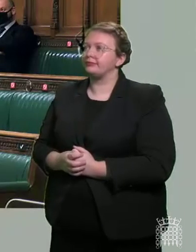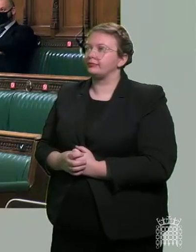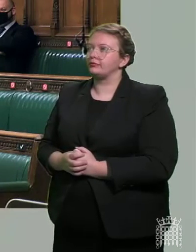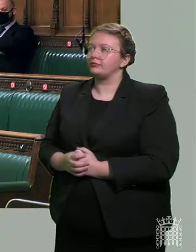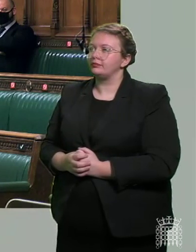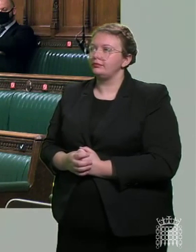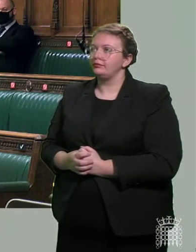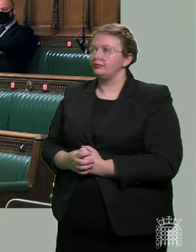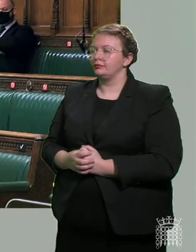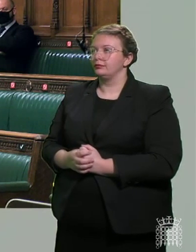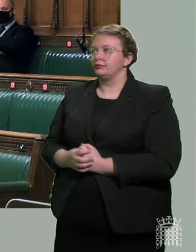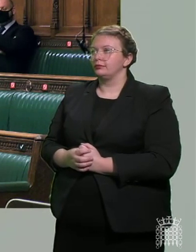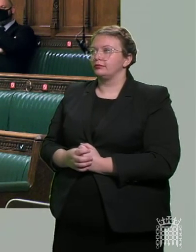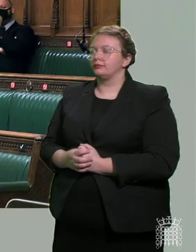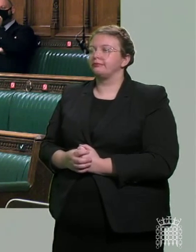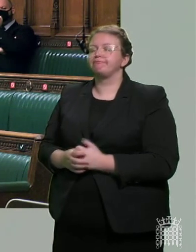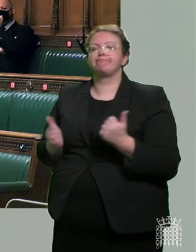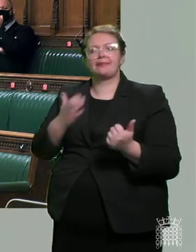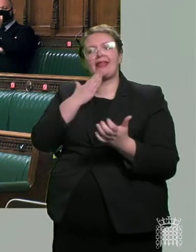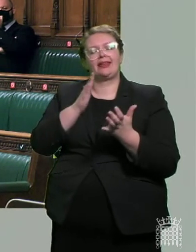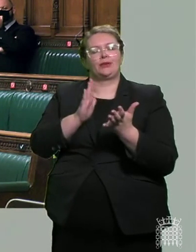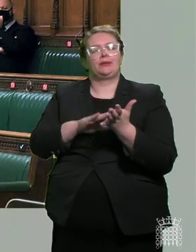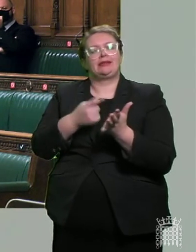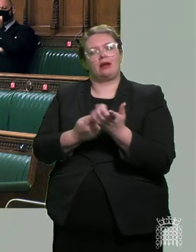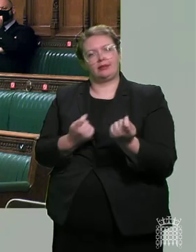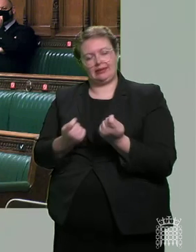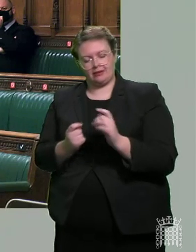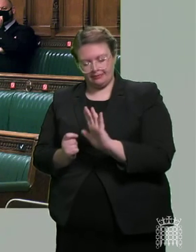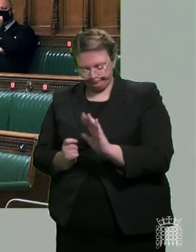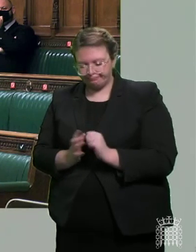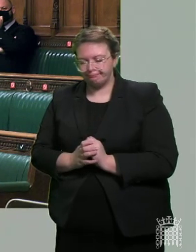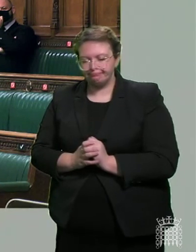One of them was Hayley. She has already gone bankrupt, Prime Minister.